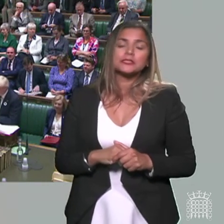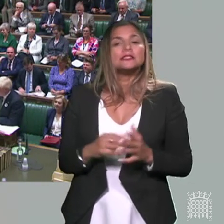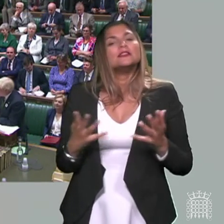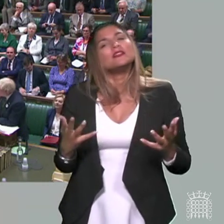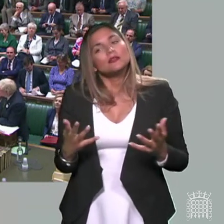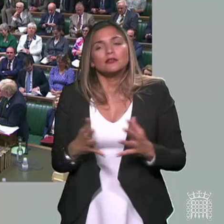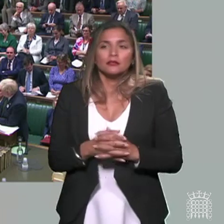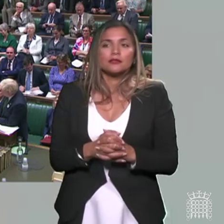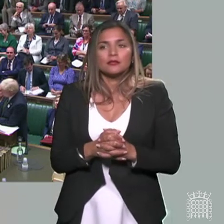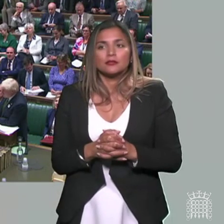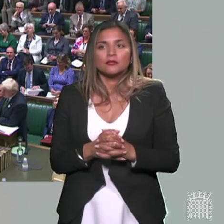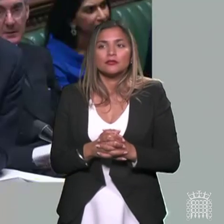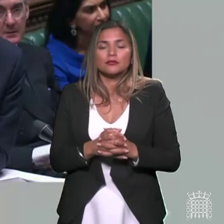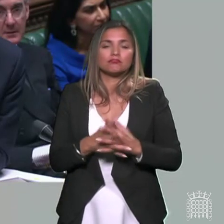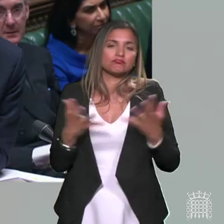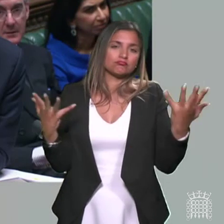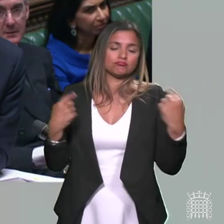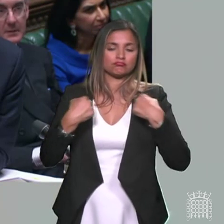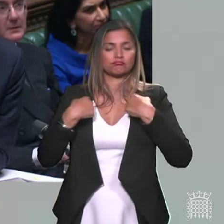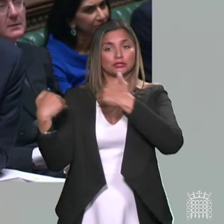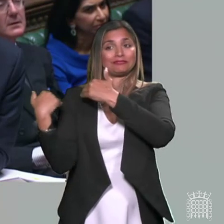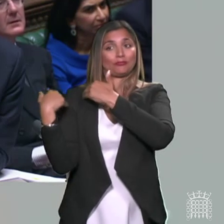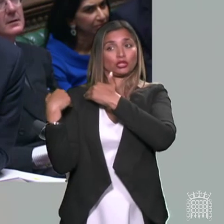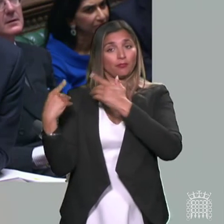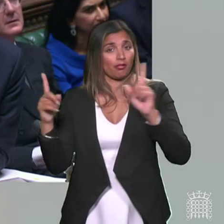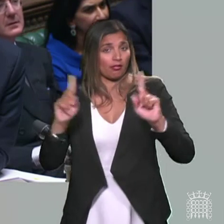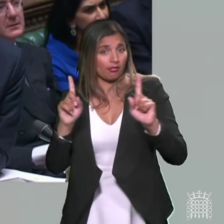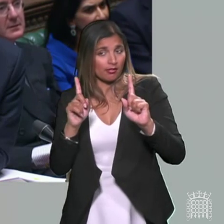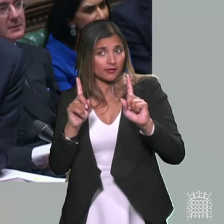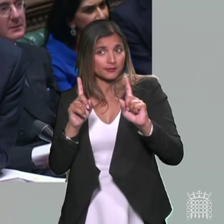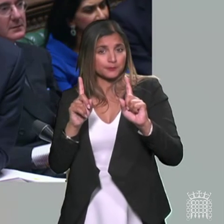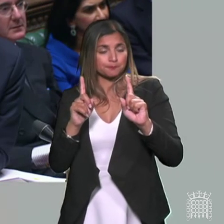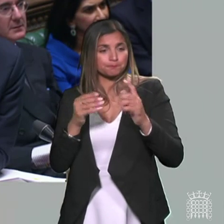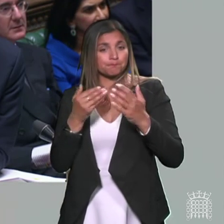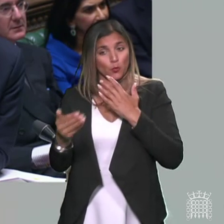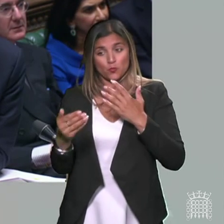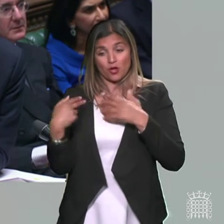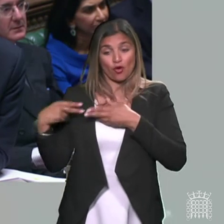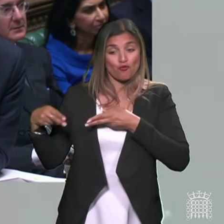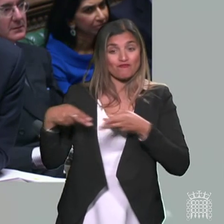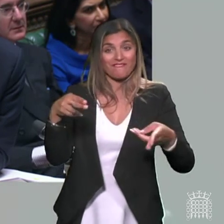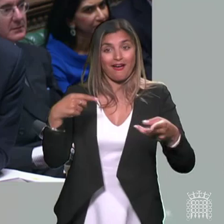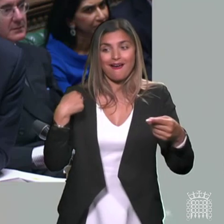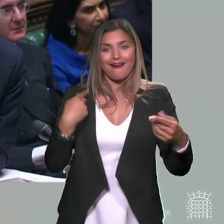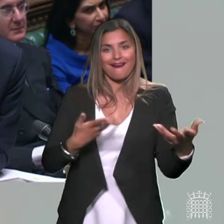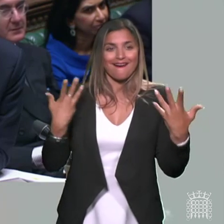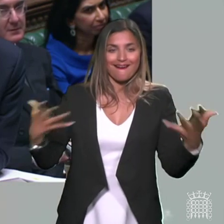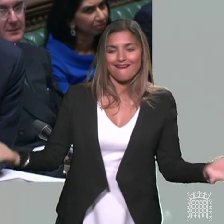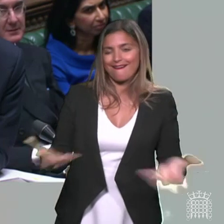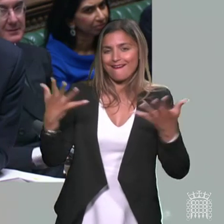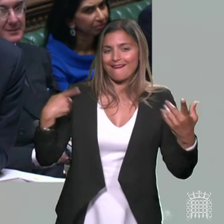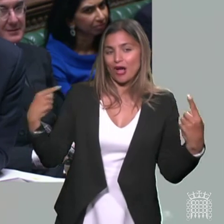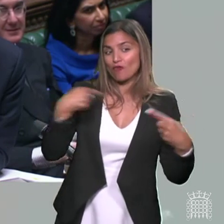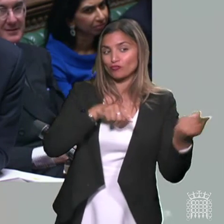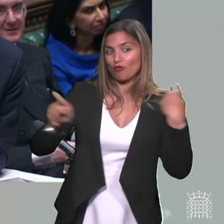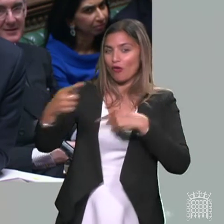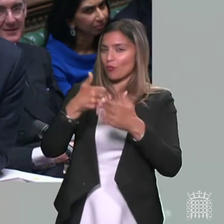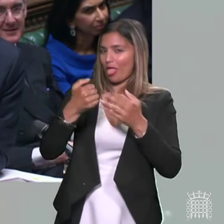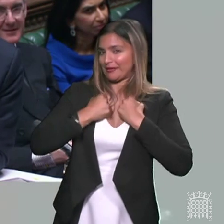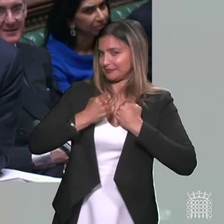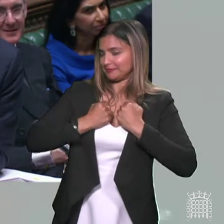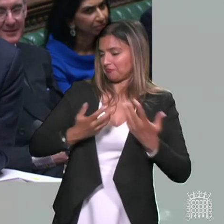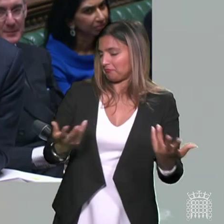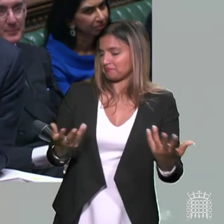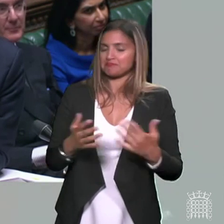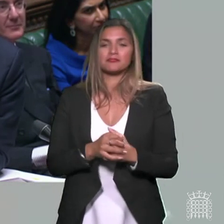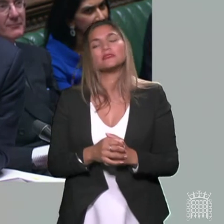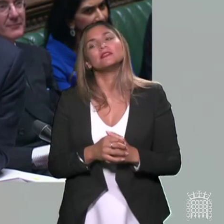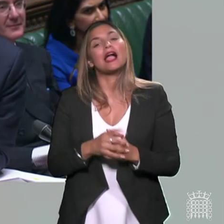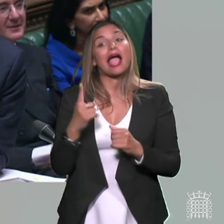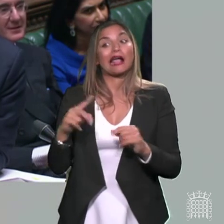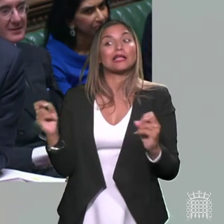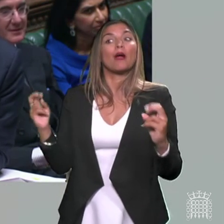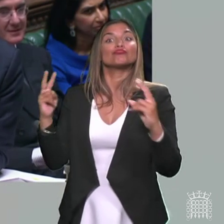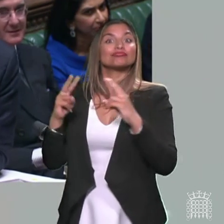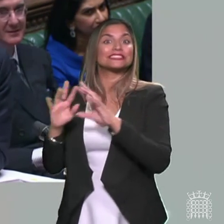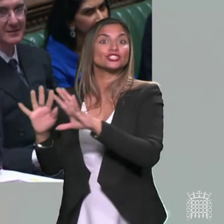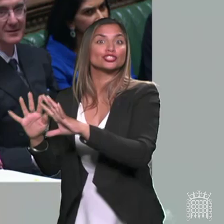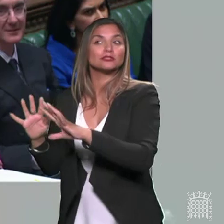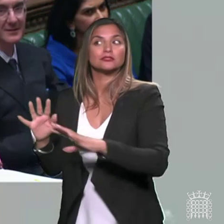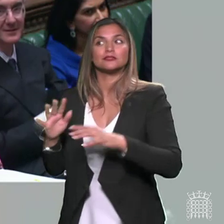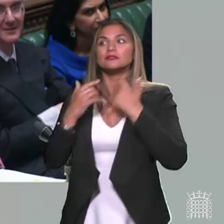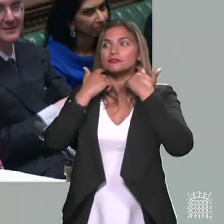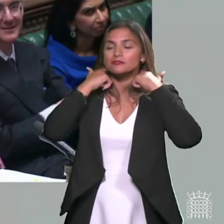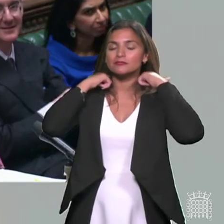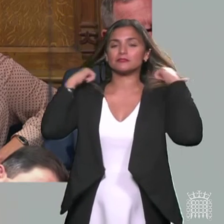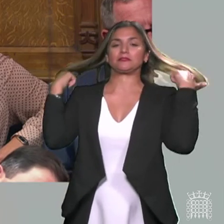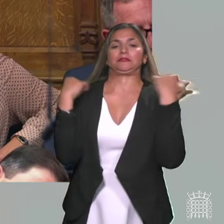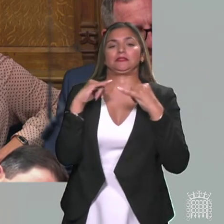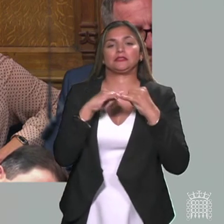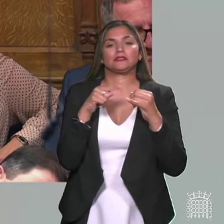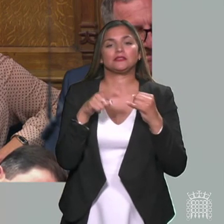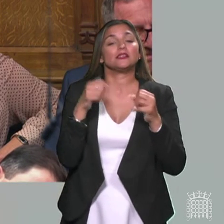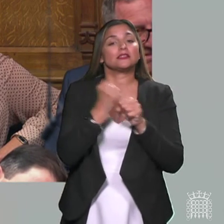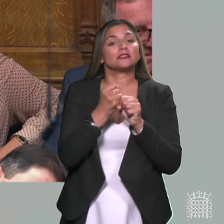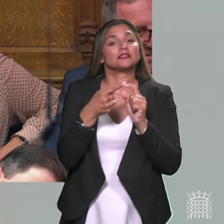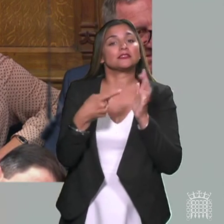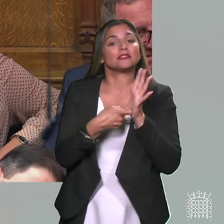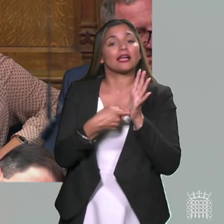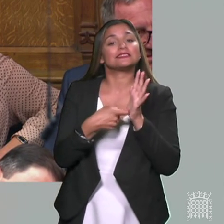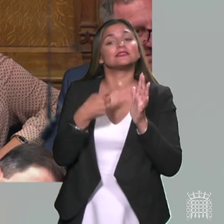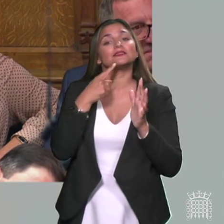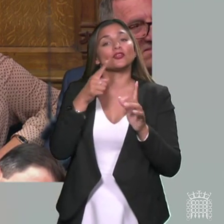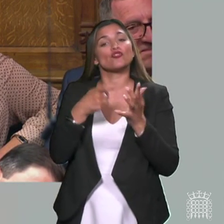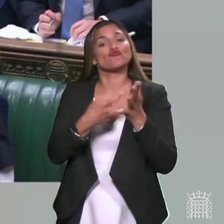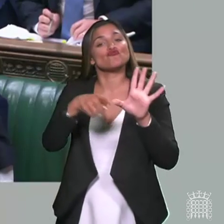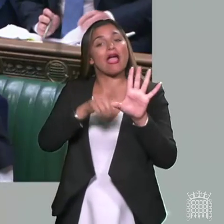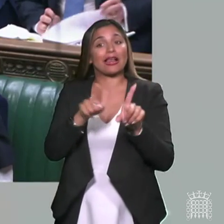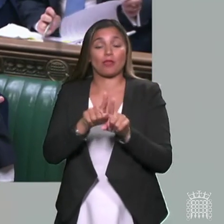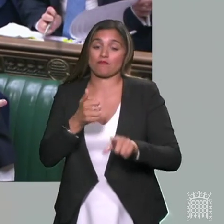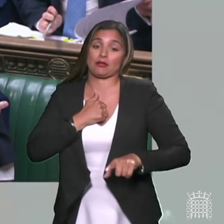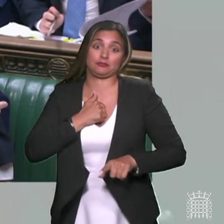It is possibly fair to say that I am responsible for building more river crossings and bridges than anybody else in this House, including the Suggitts Lane crossing, which I delivered for my honourable Friend the Member for Cleethorpes .